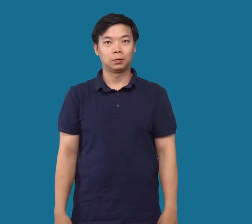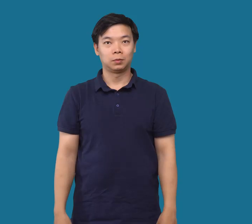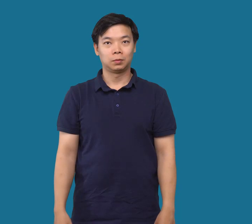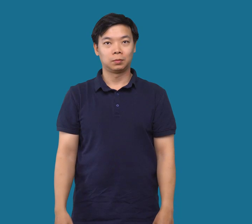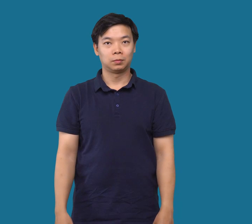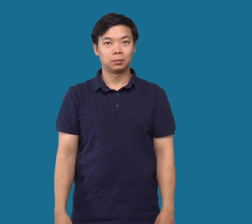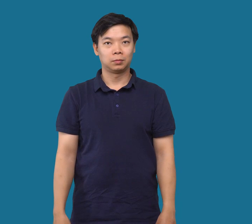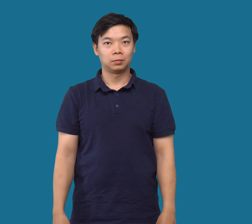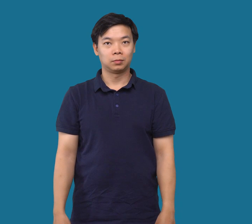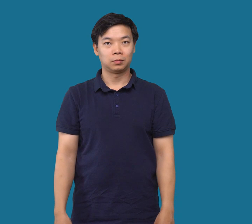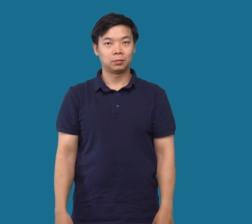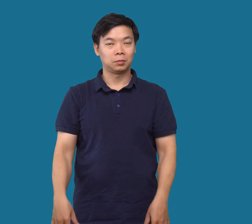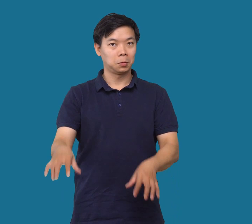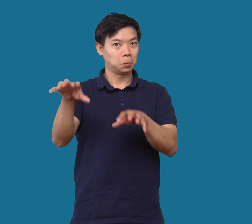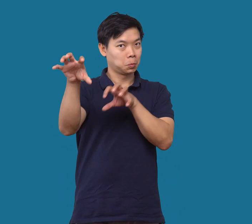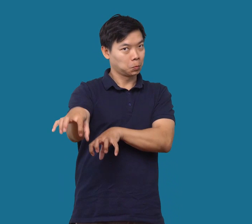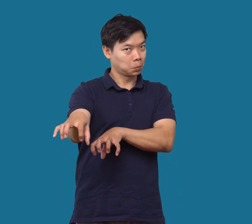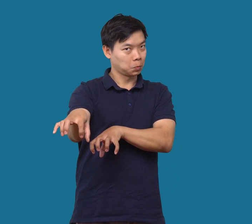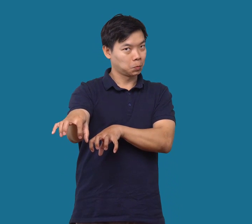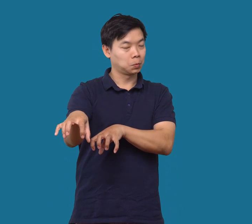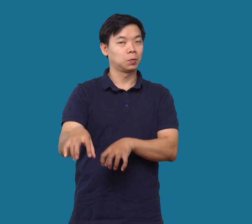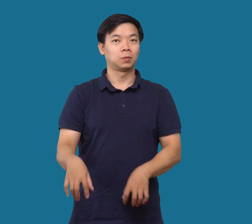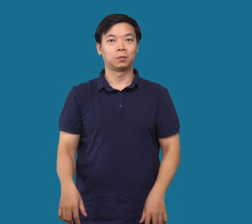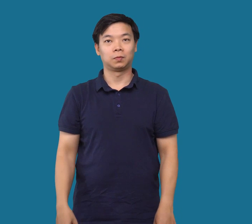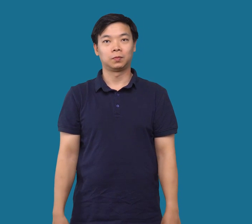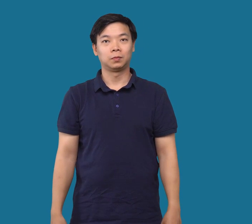con cọp